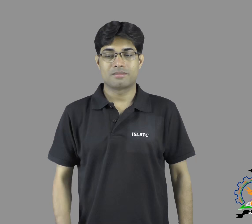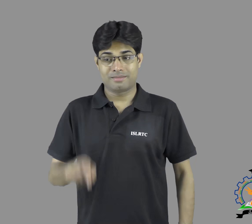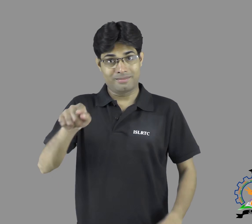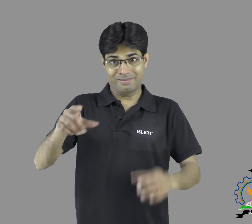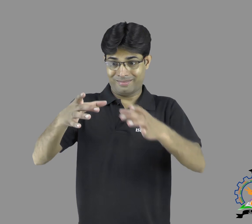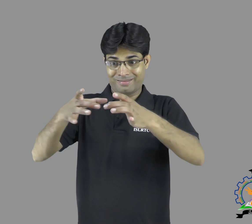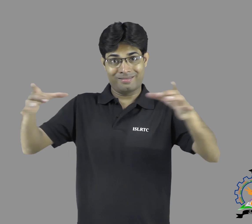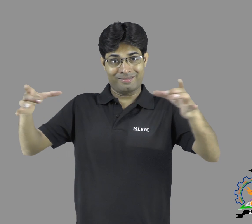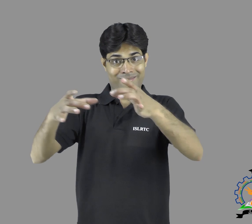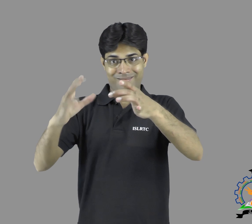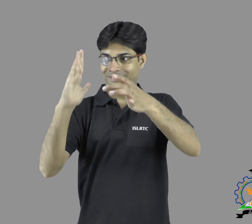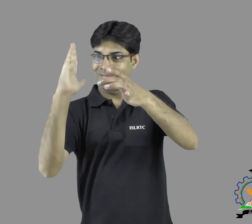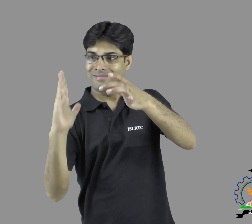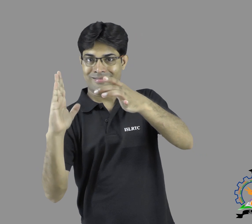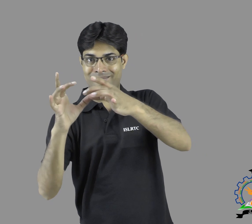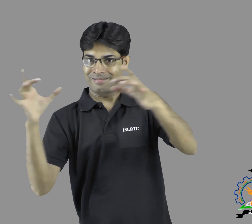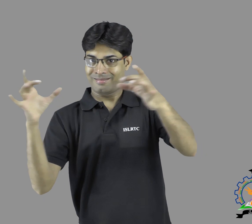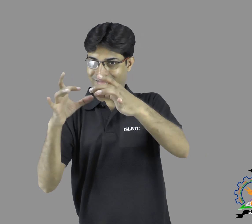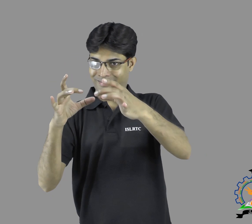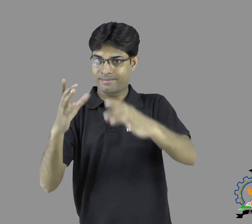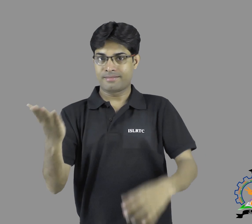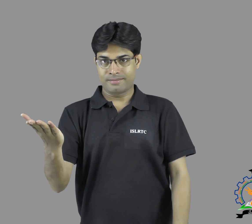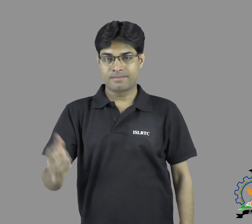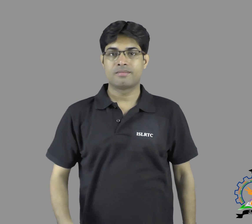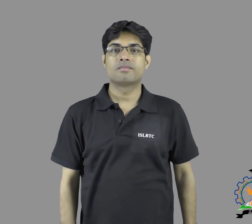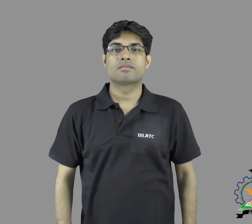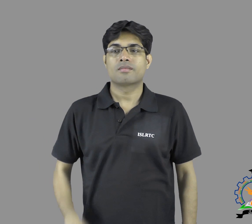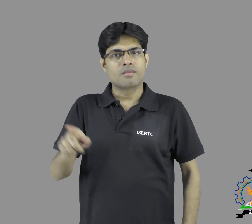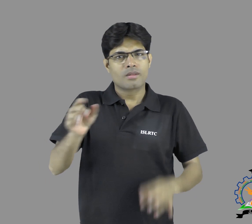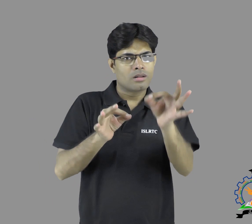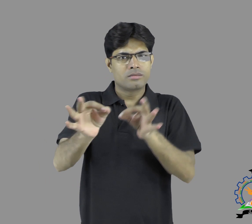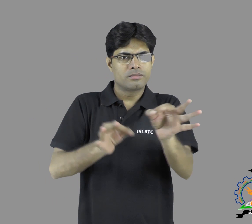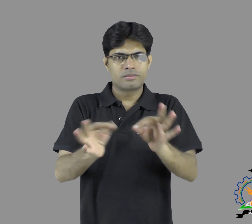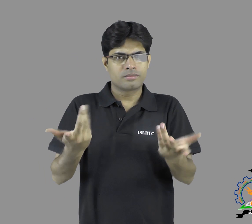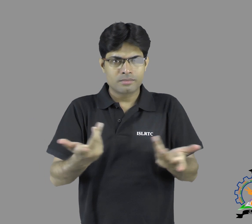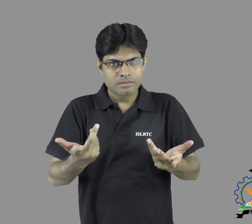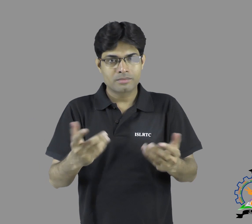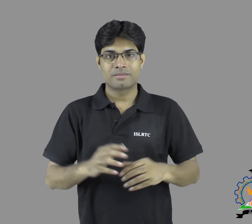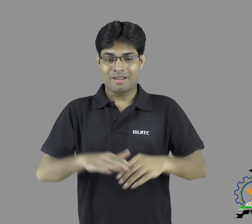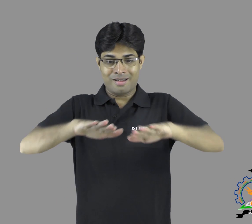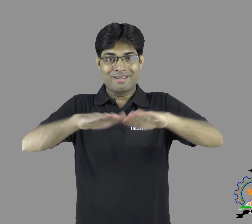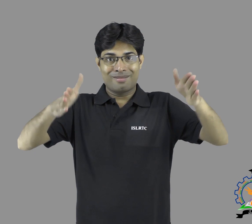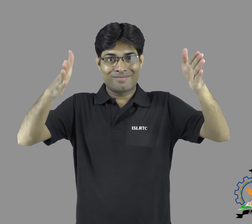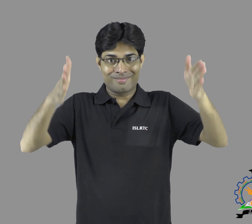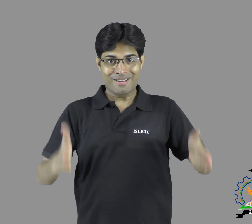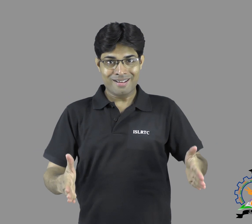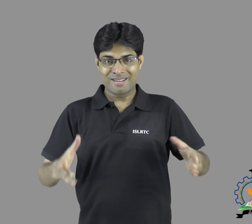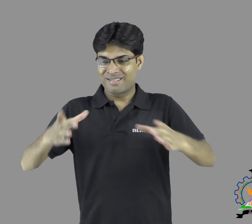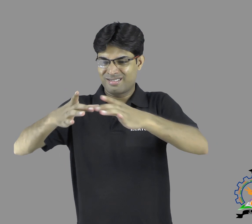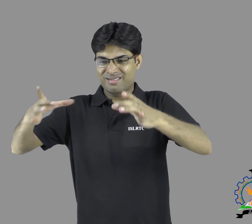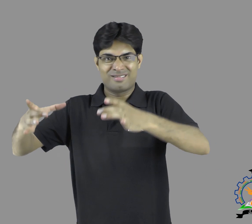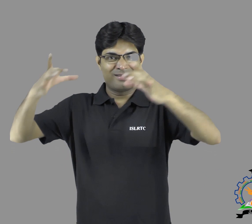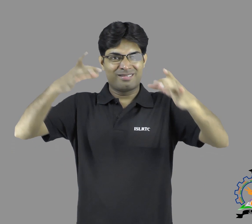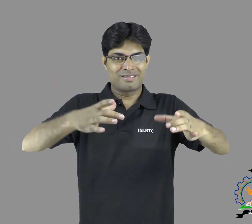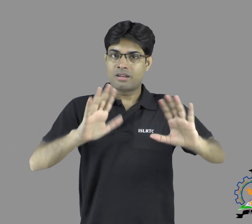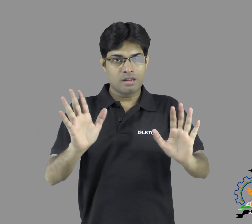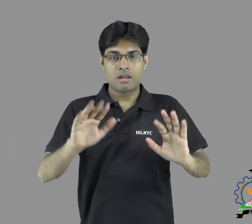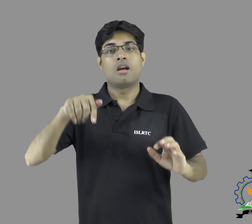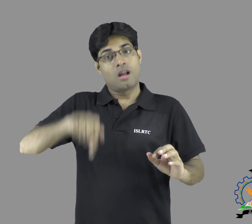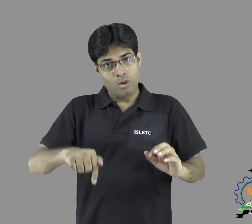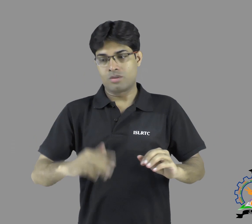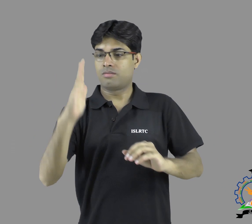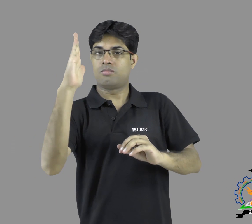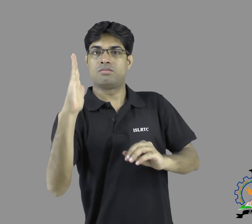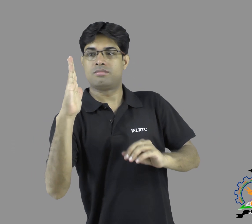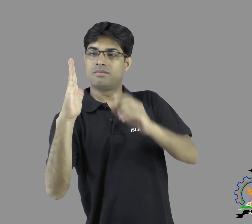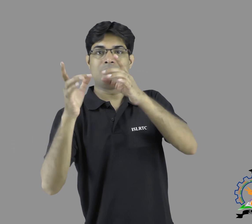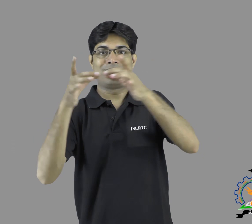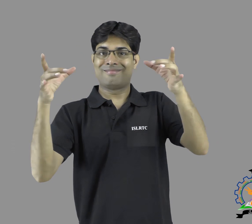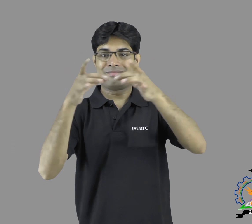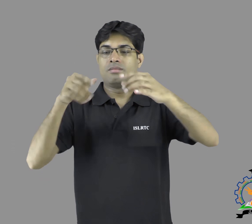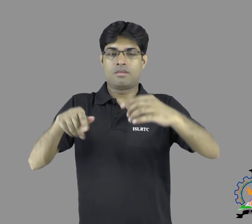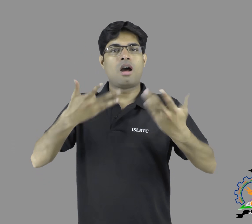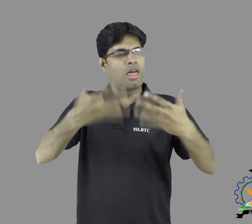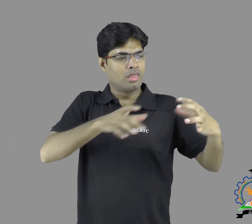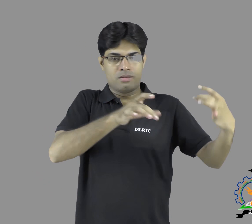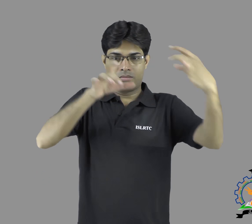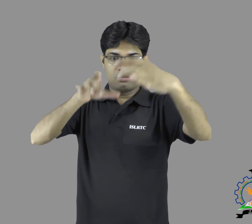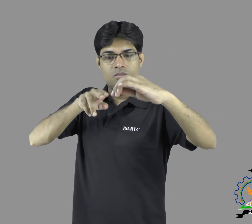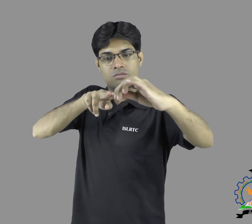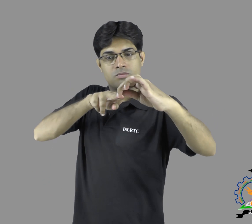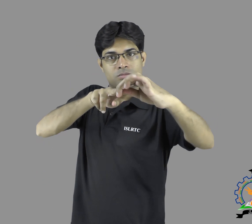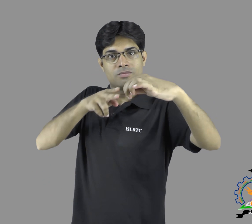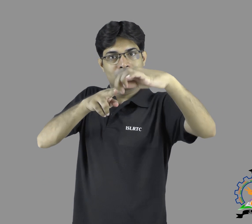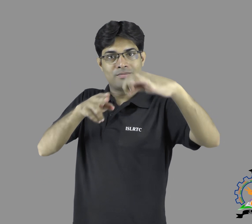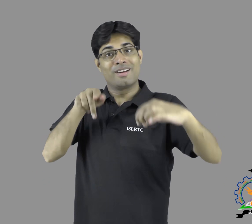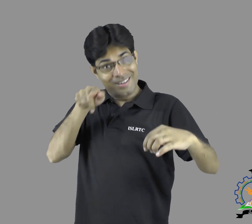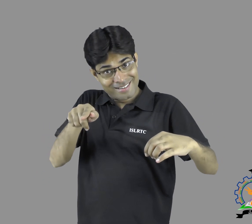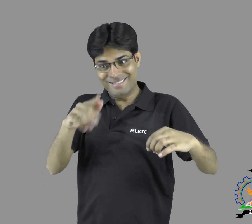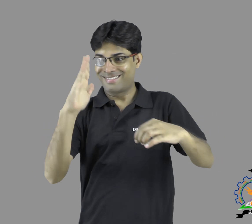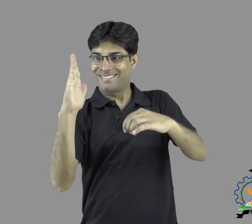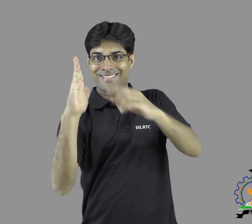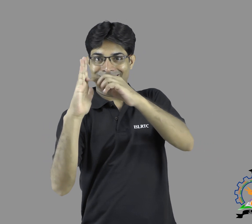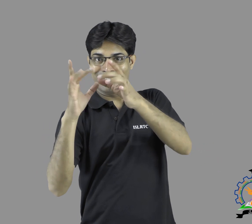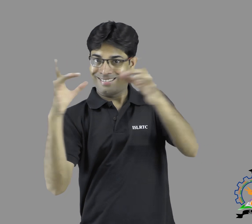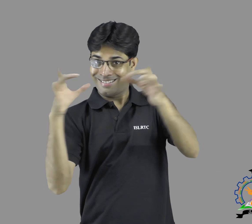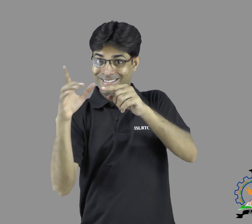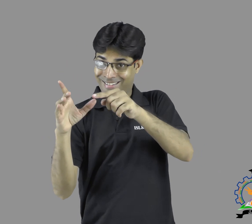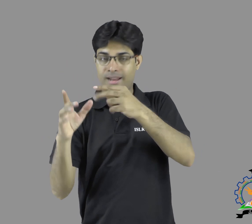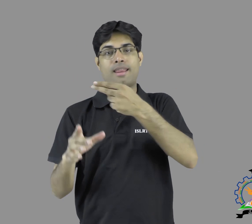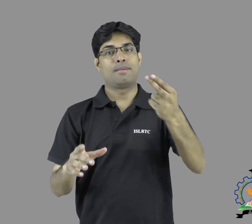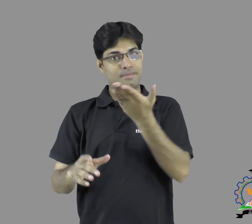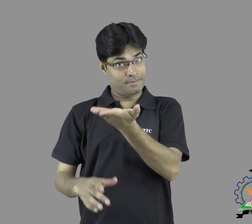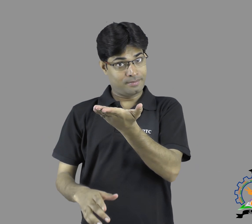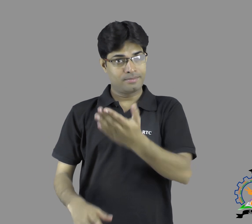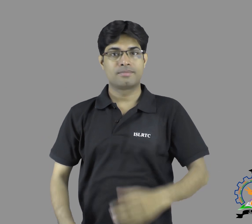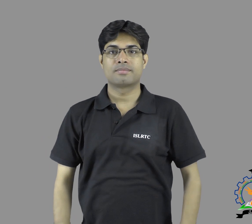Leg Vice